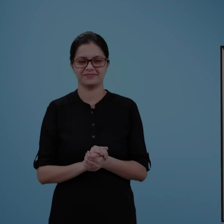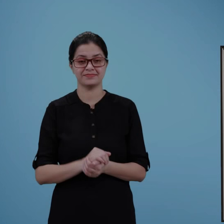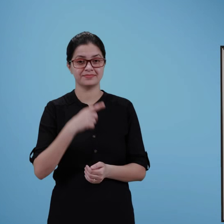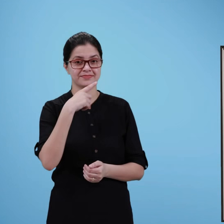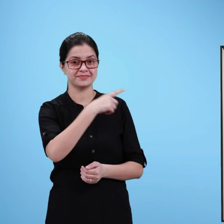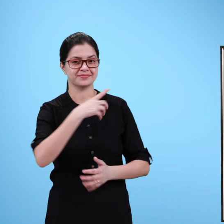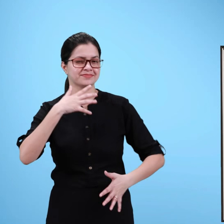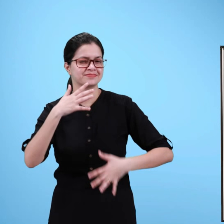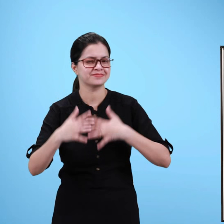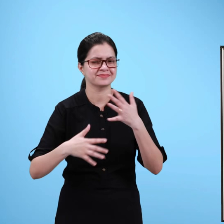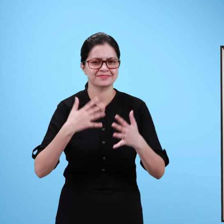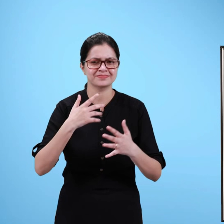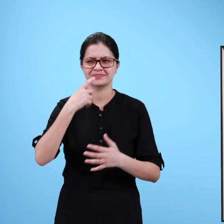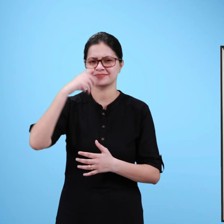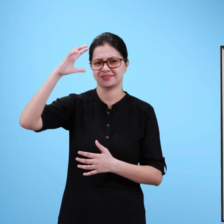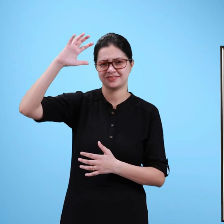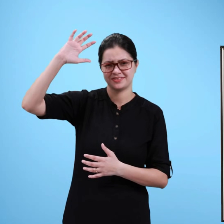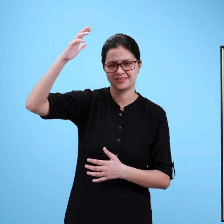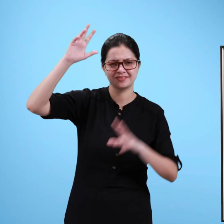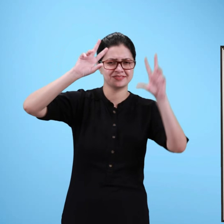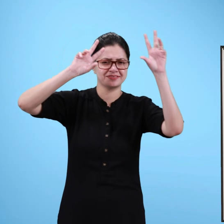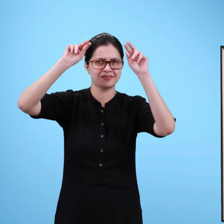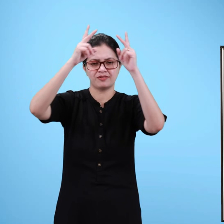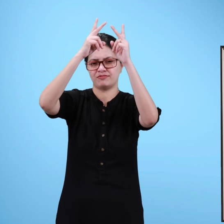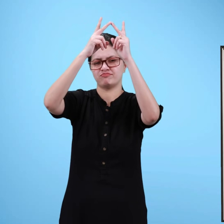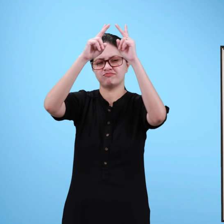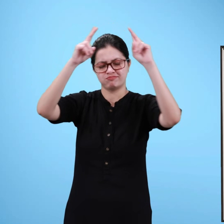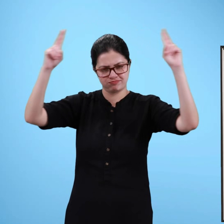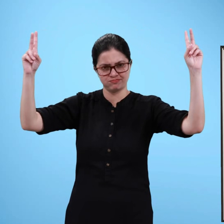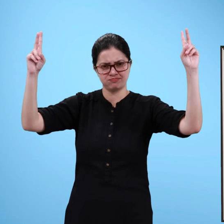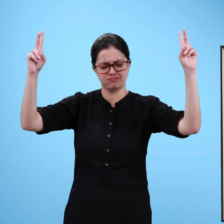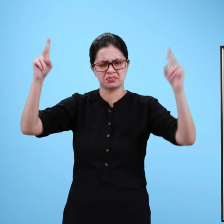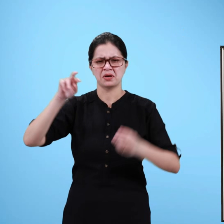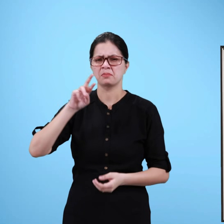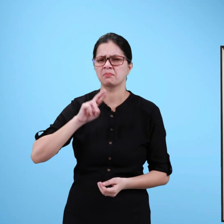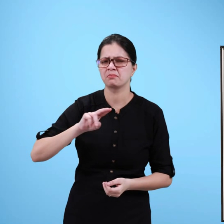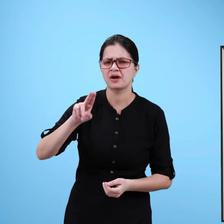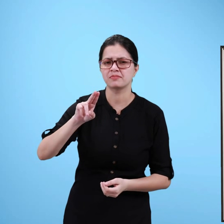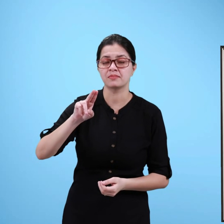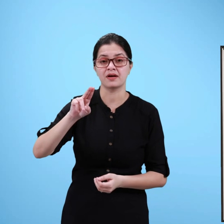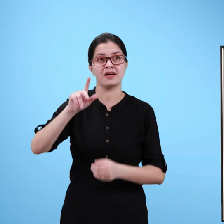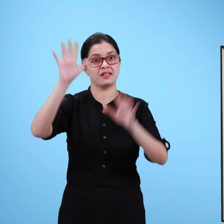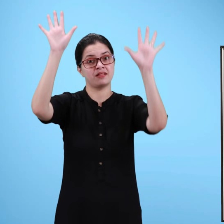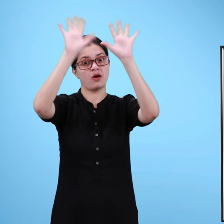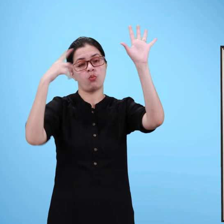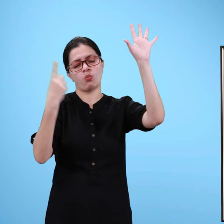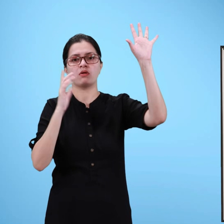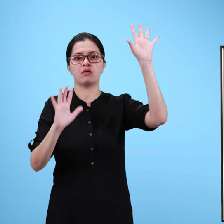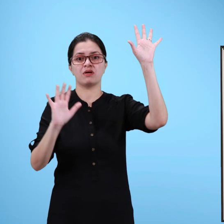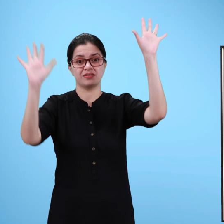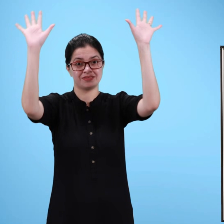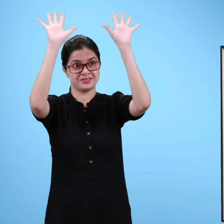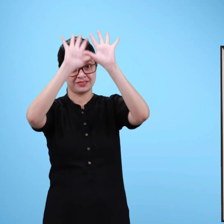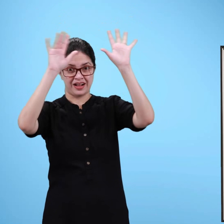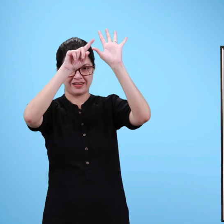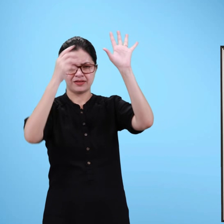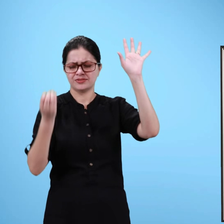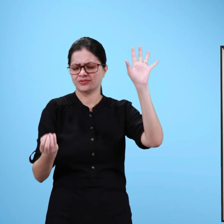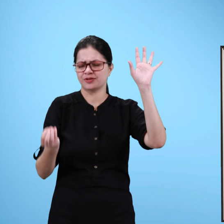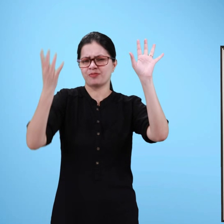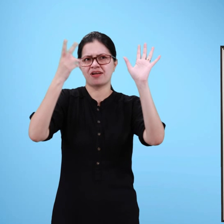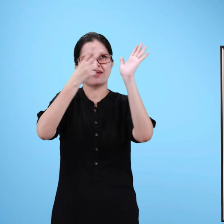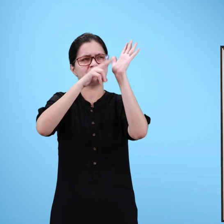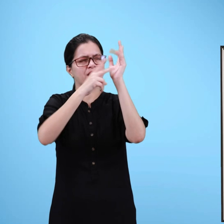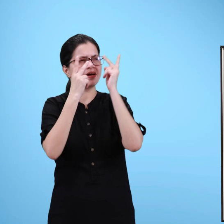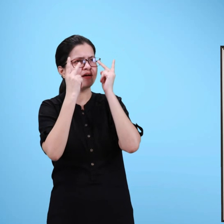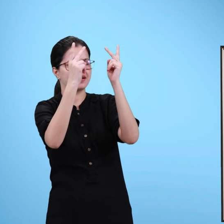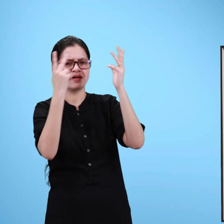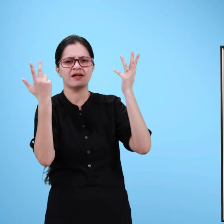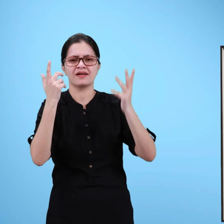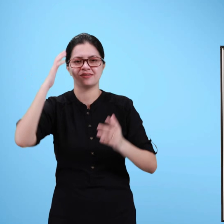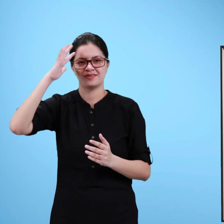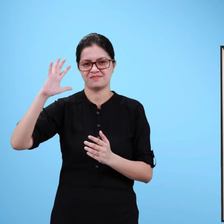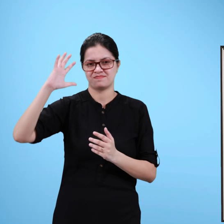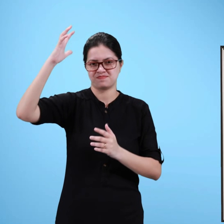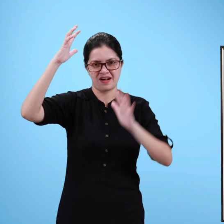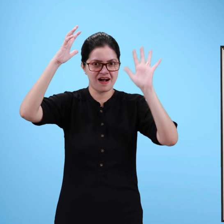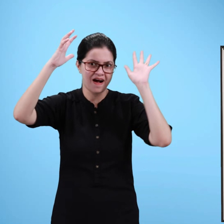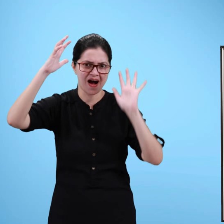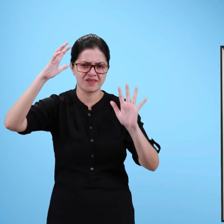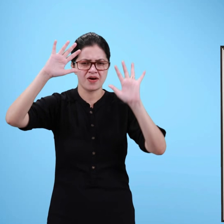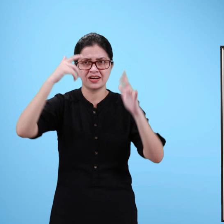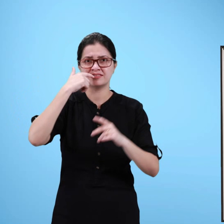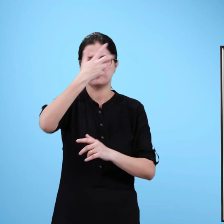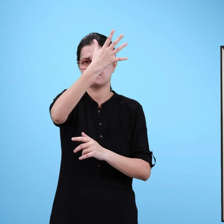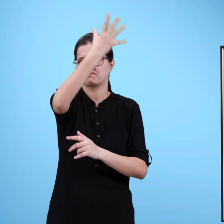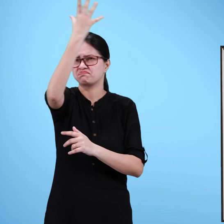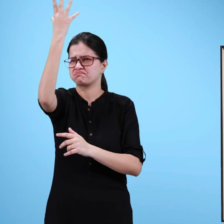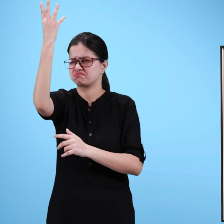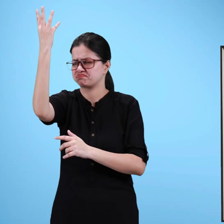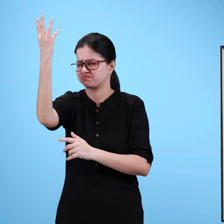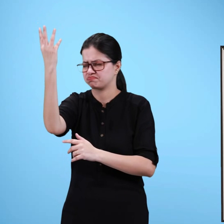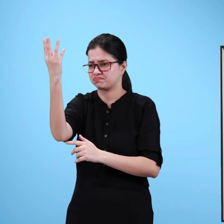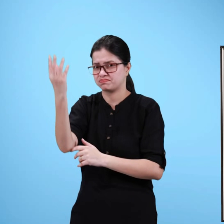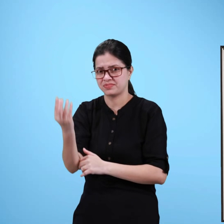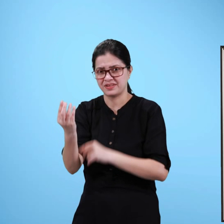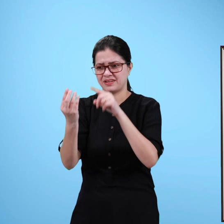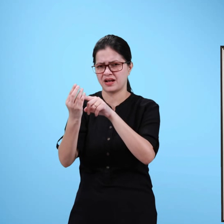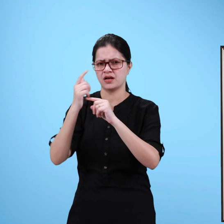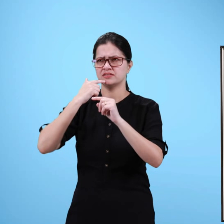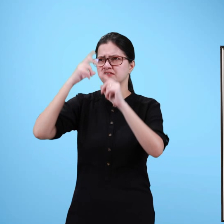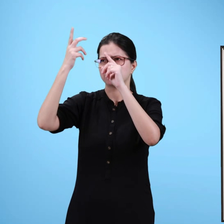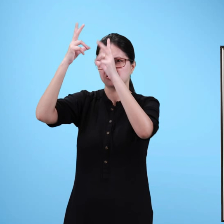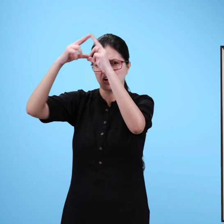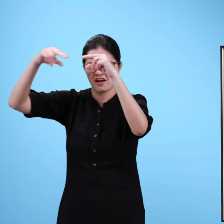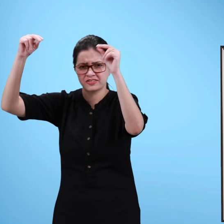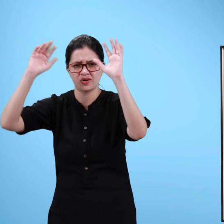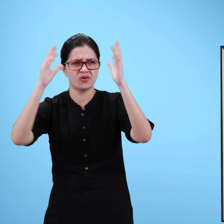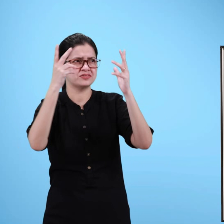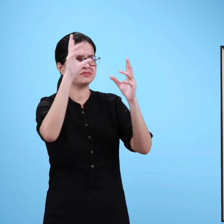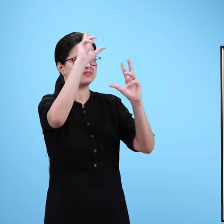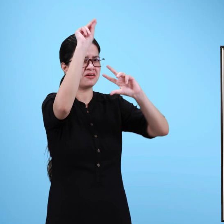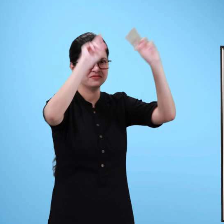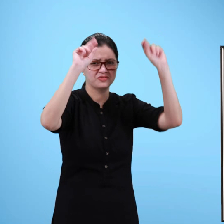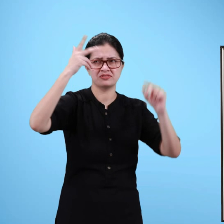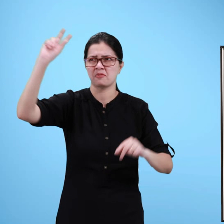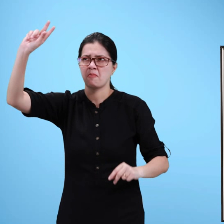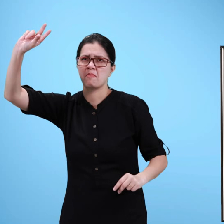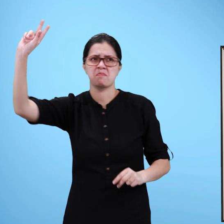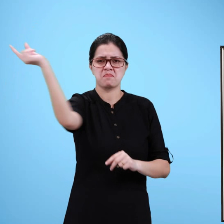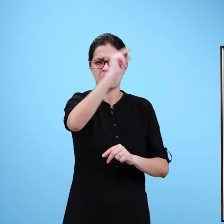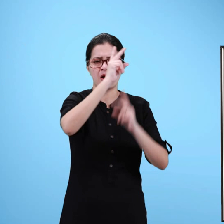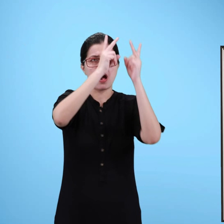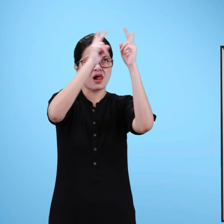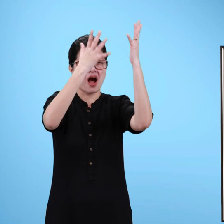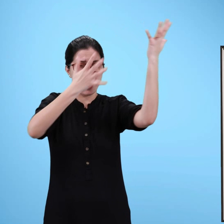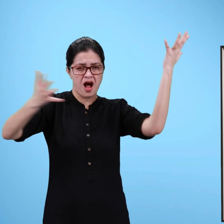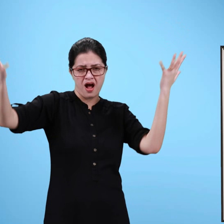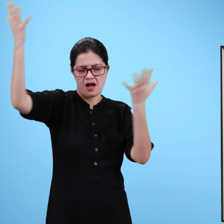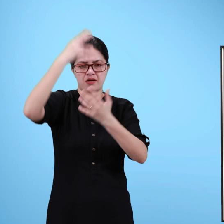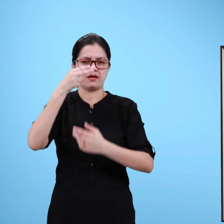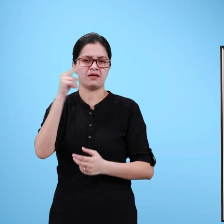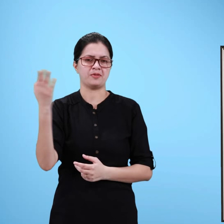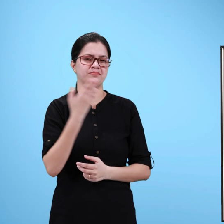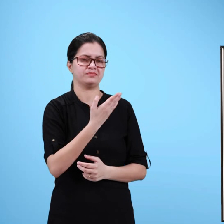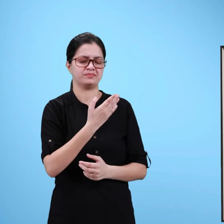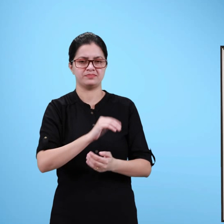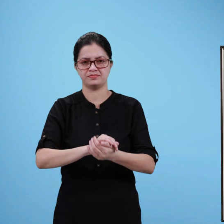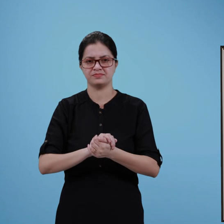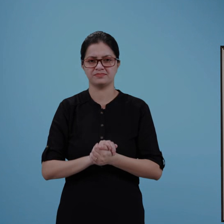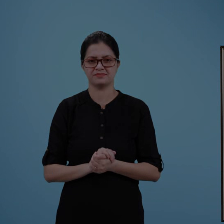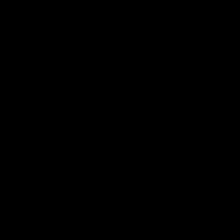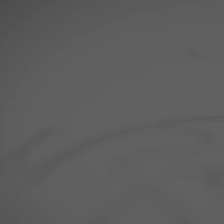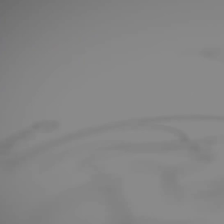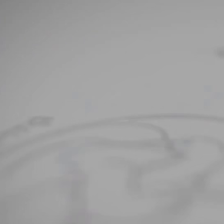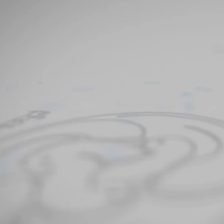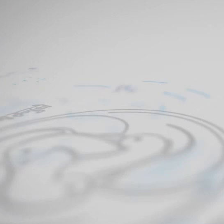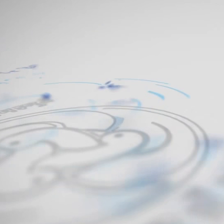Celestial Bodies This sign refers to celestial bodies. The sun, the moon, planets, and all other natural objects shining in the night sky are called celestial bodies.